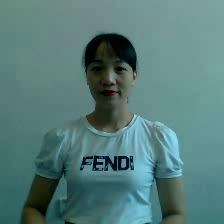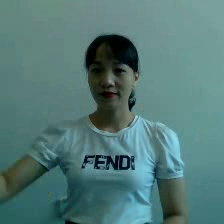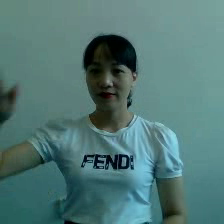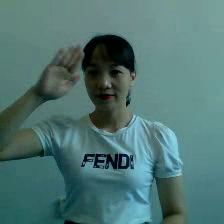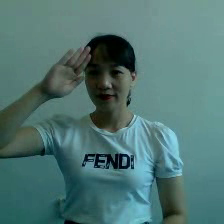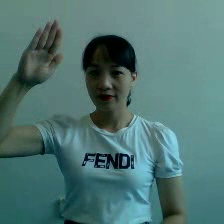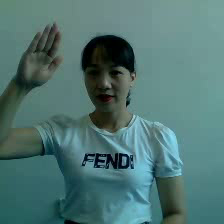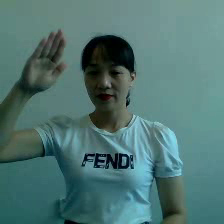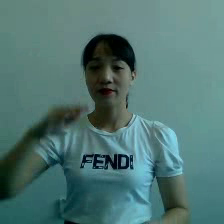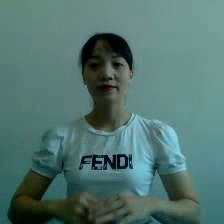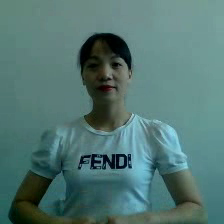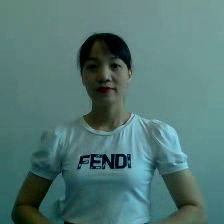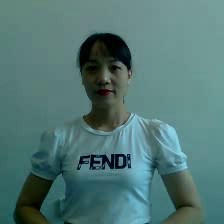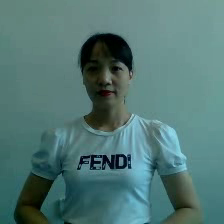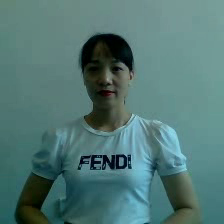Chậm lại